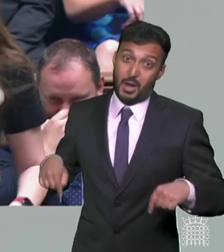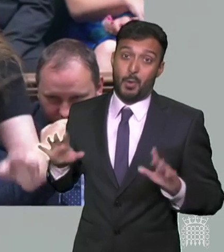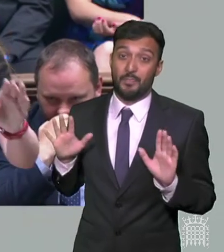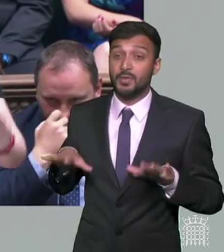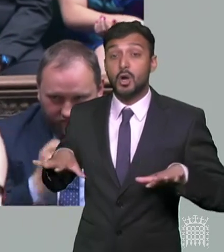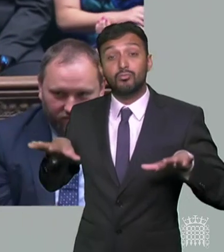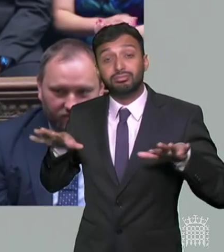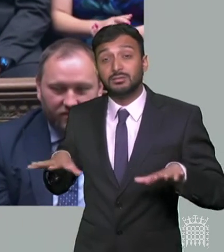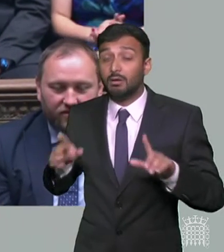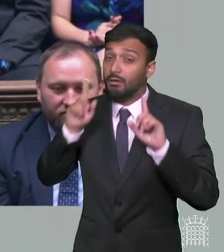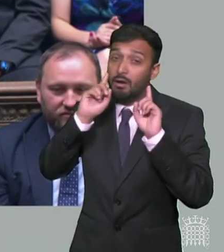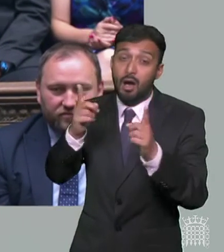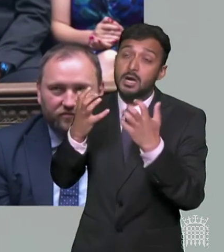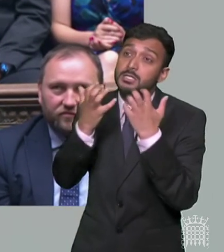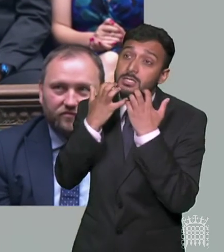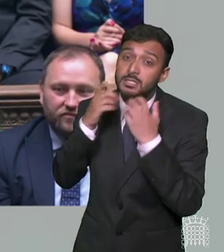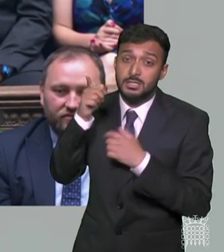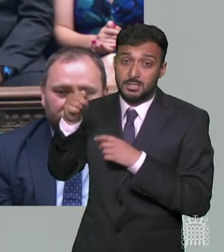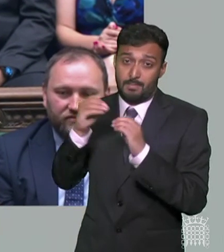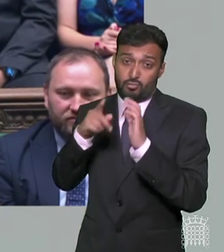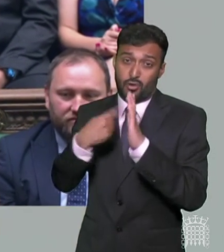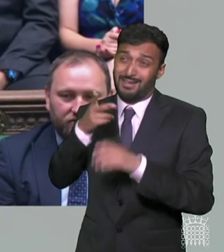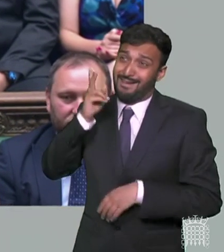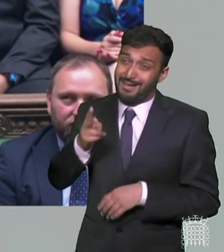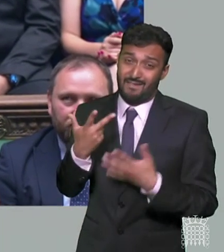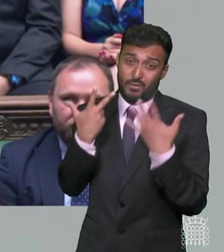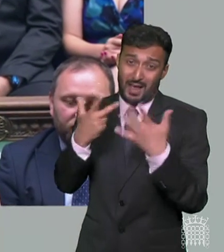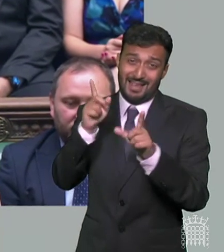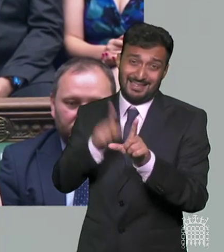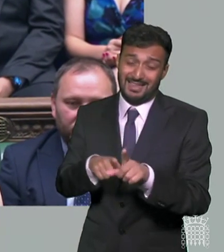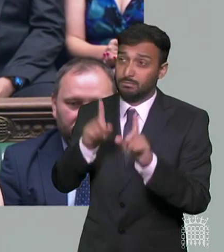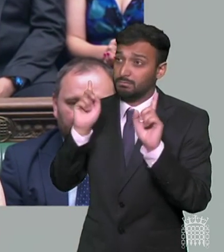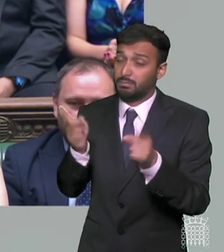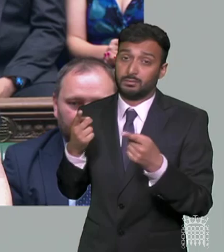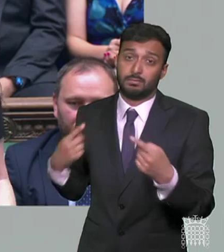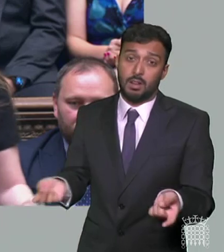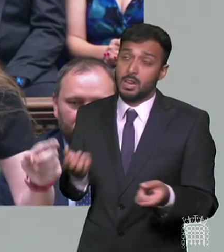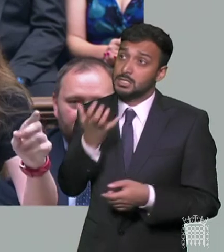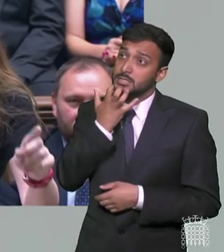His own Back Benchers cannot stomach him for another eight minutes.